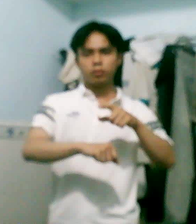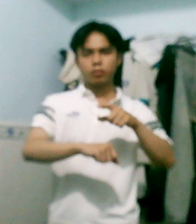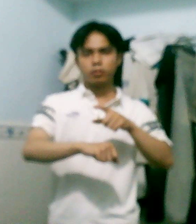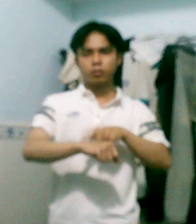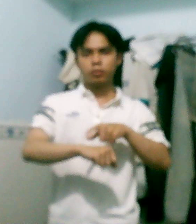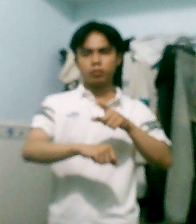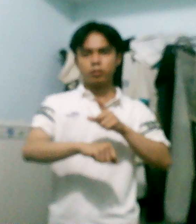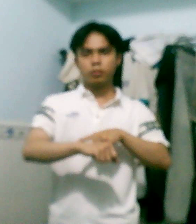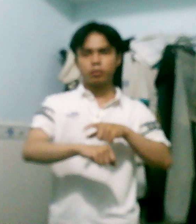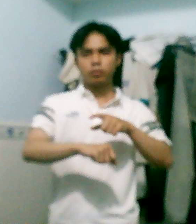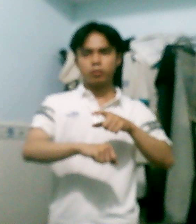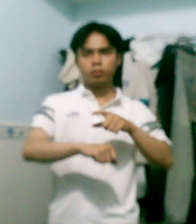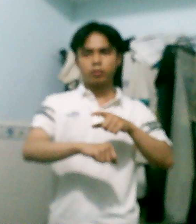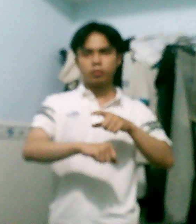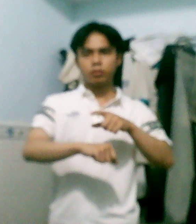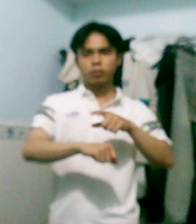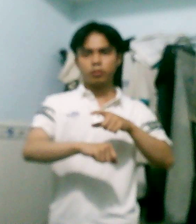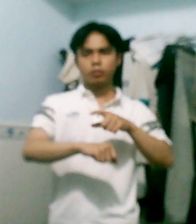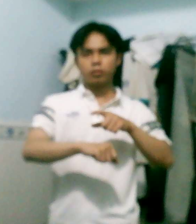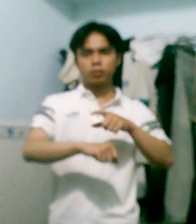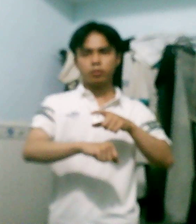gio